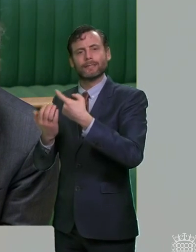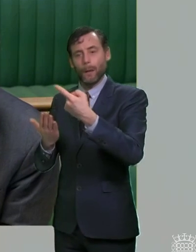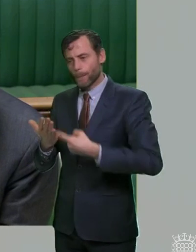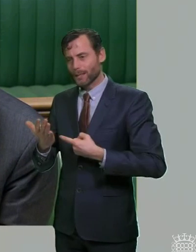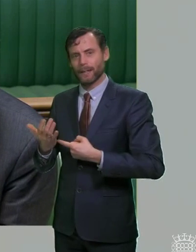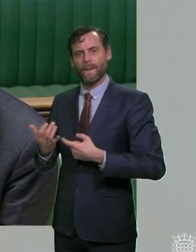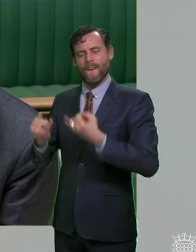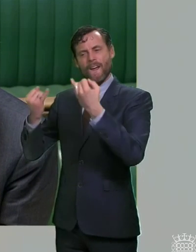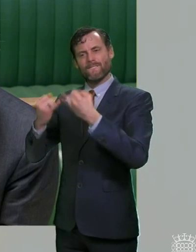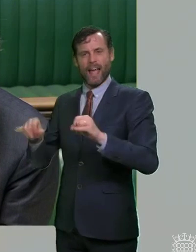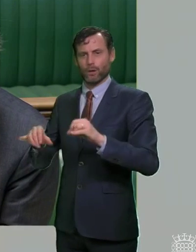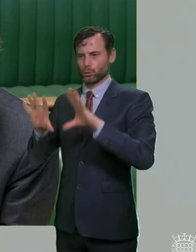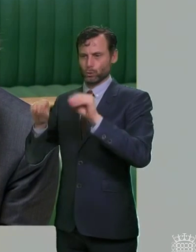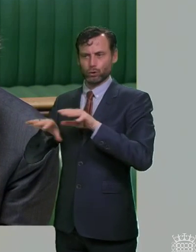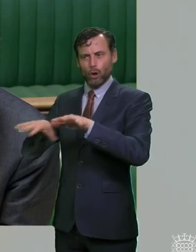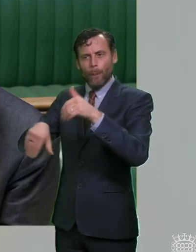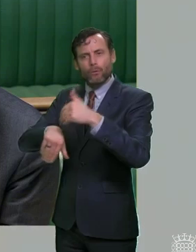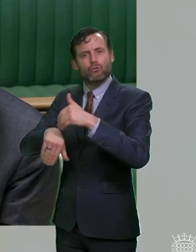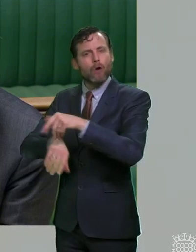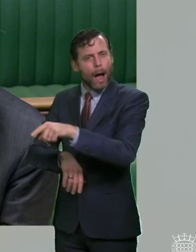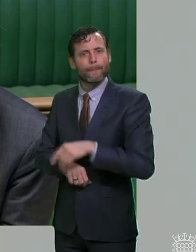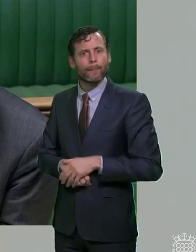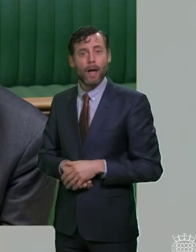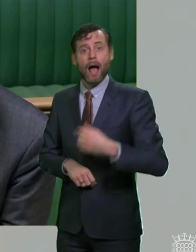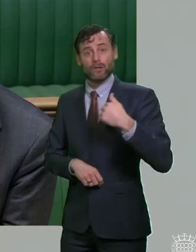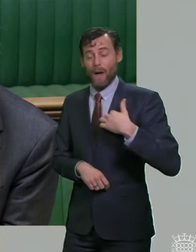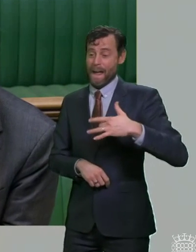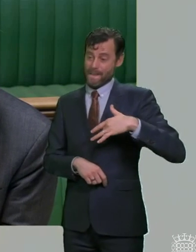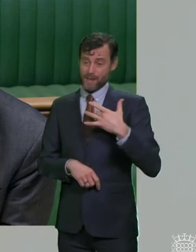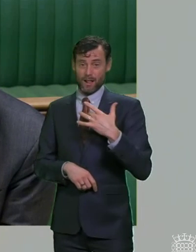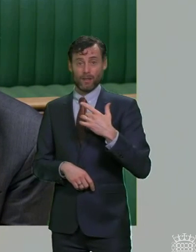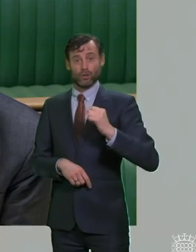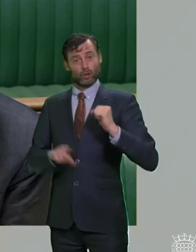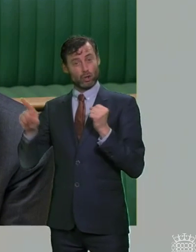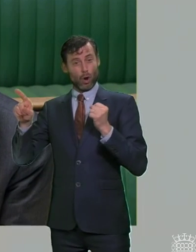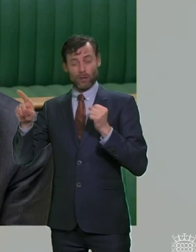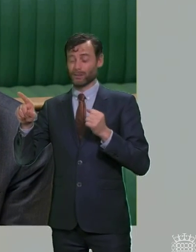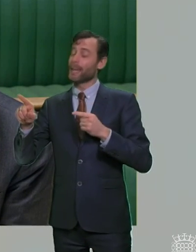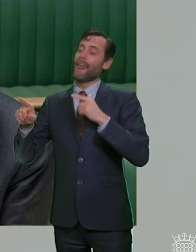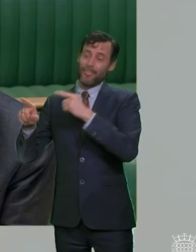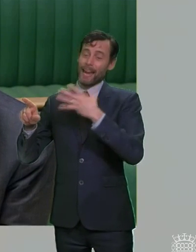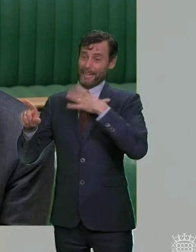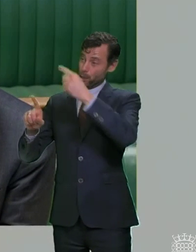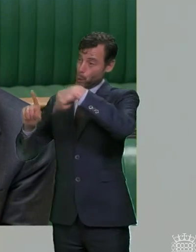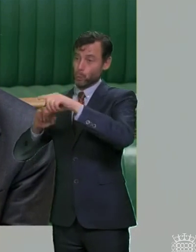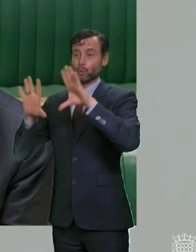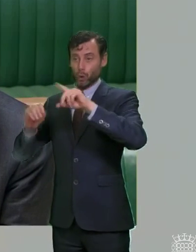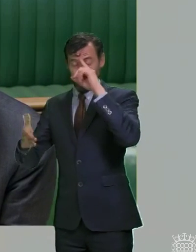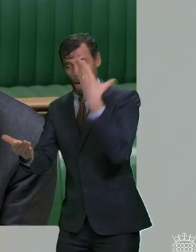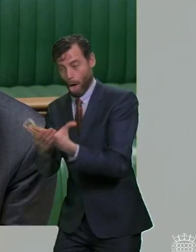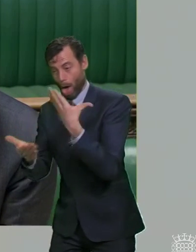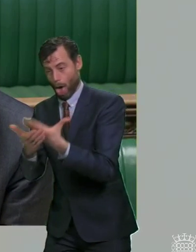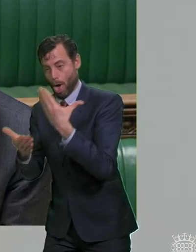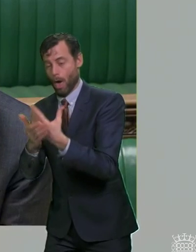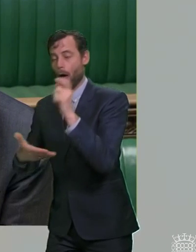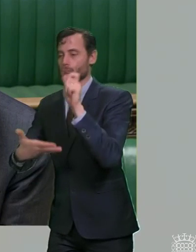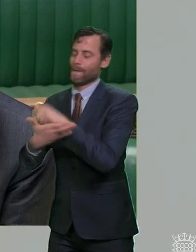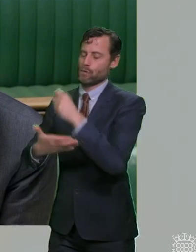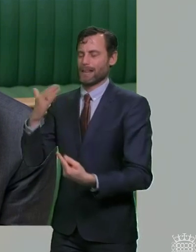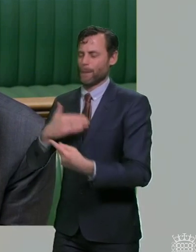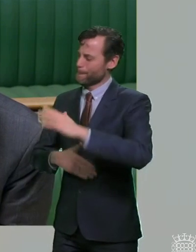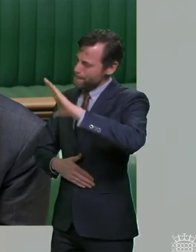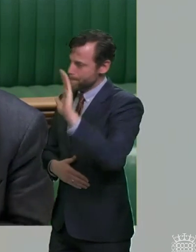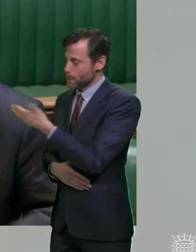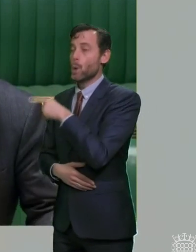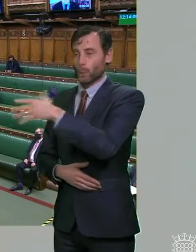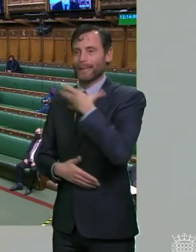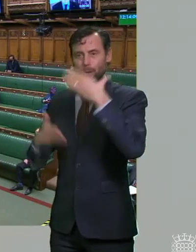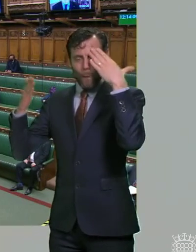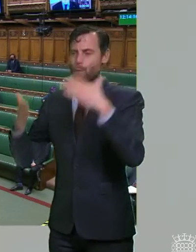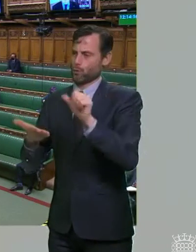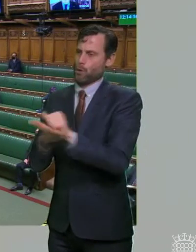I think what the people of the whole UK and, I believe, the people of Scotland would like to see is less talk about a referendum, which is the right honourable Gentleman’s agenda, and more talk about the real issues facing our country.